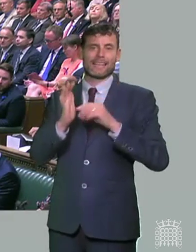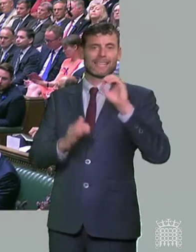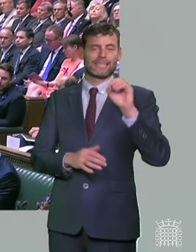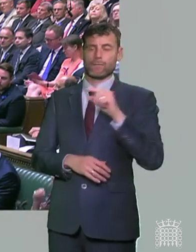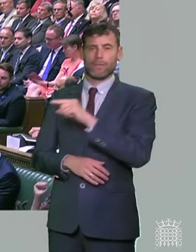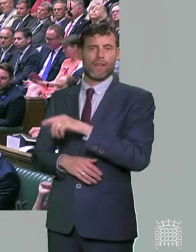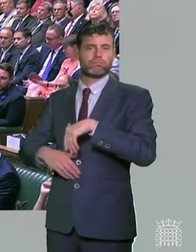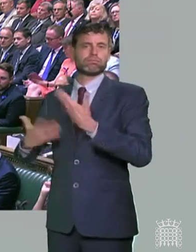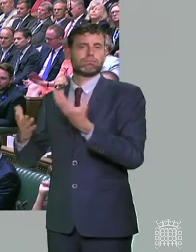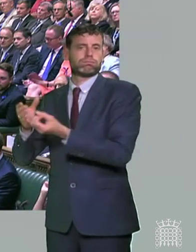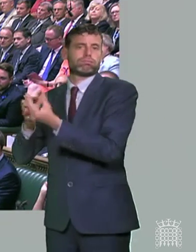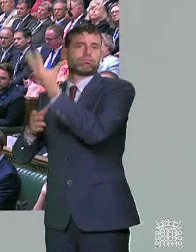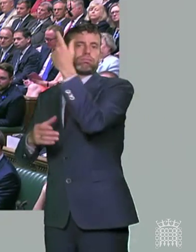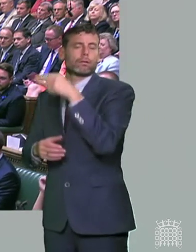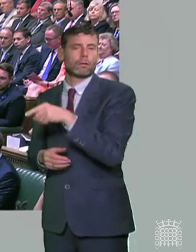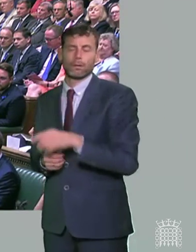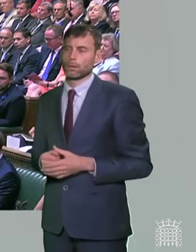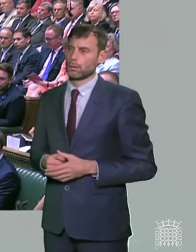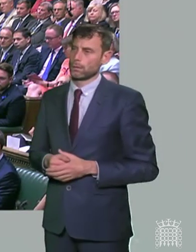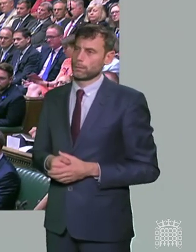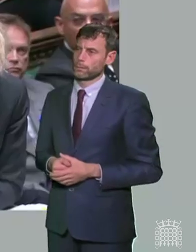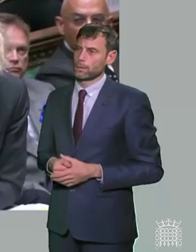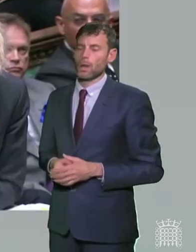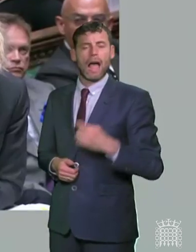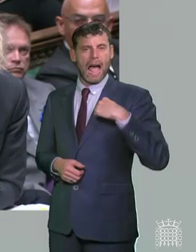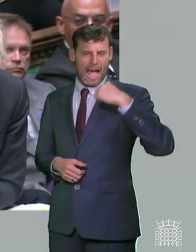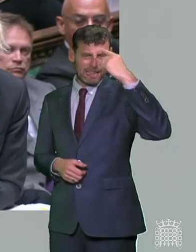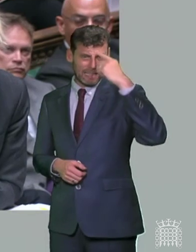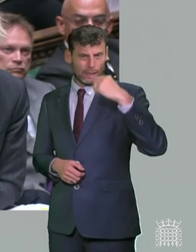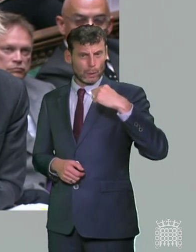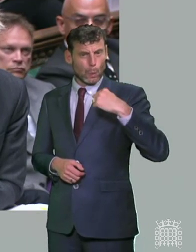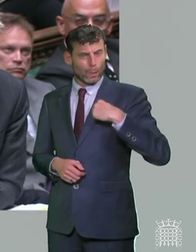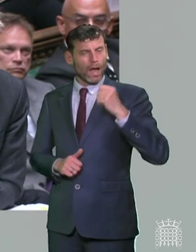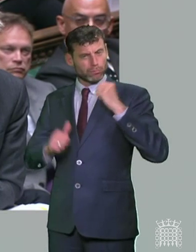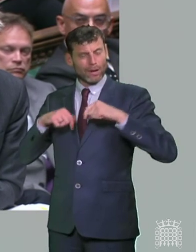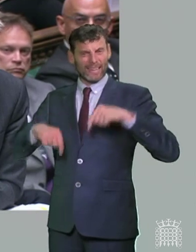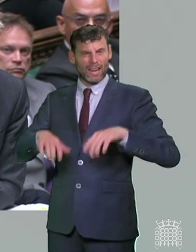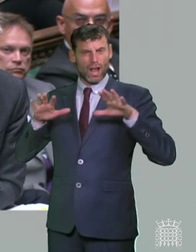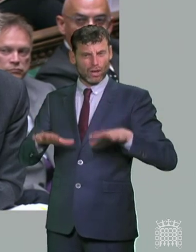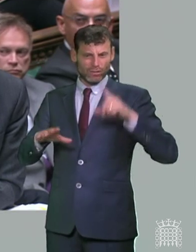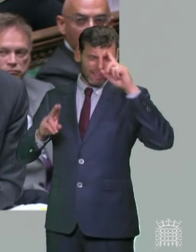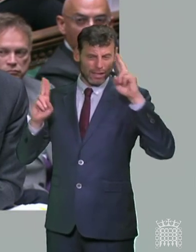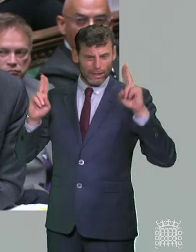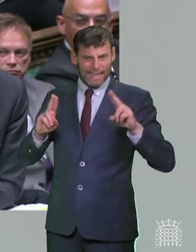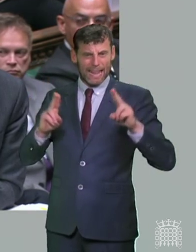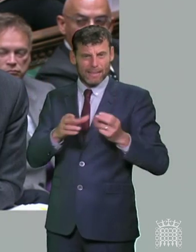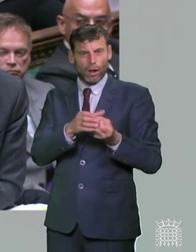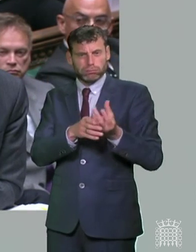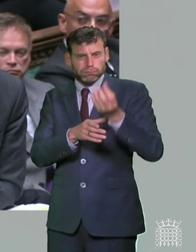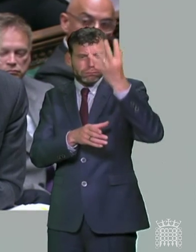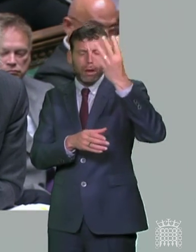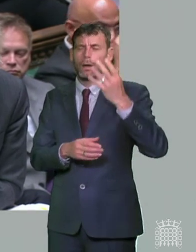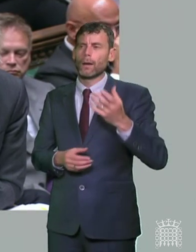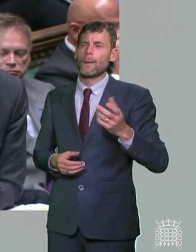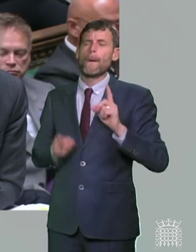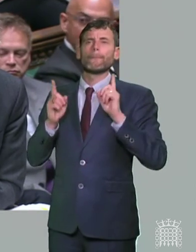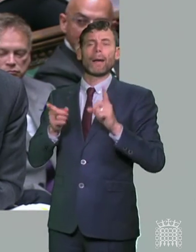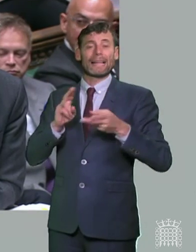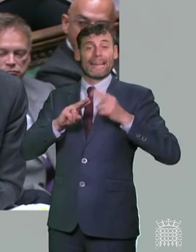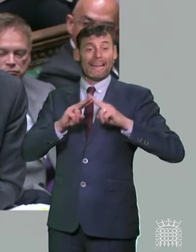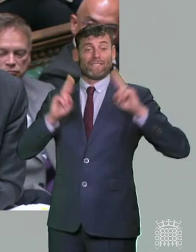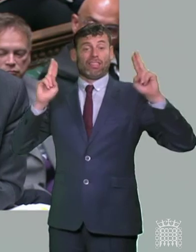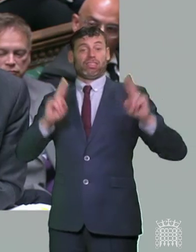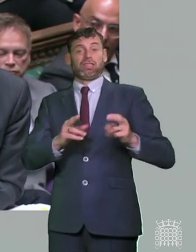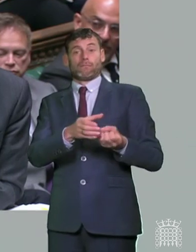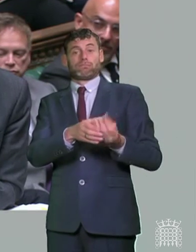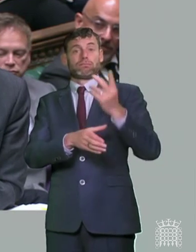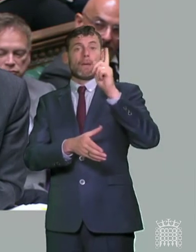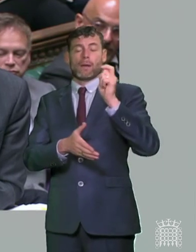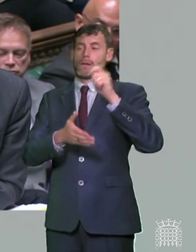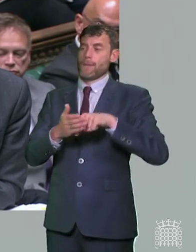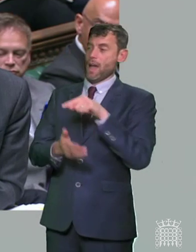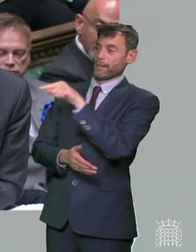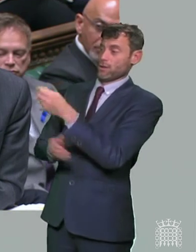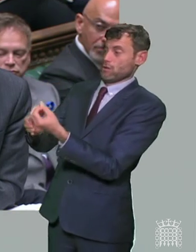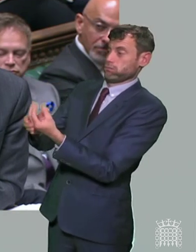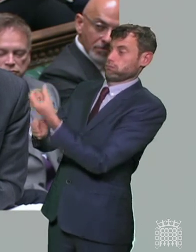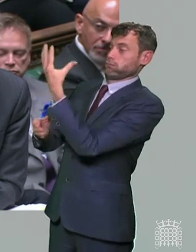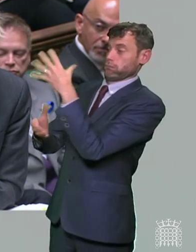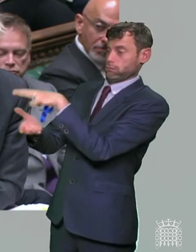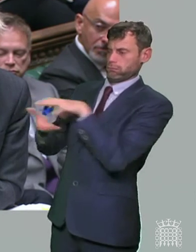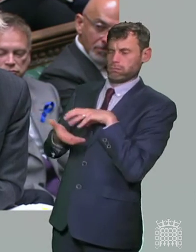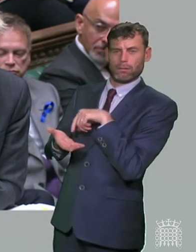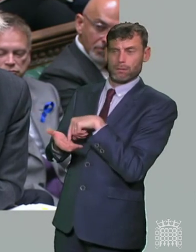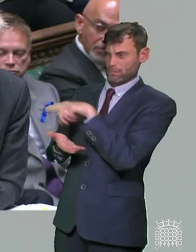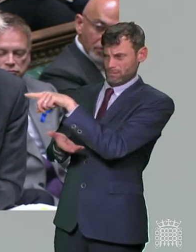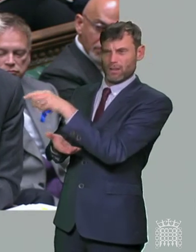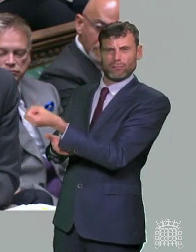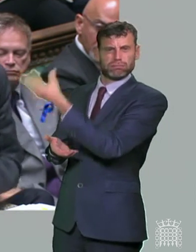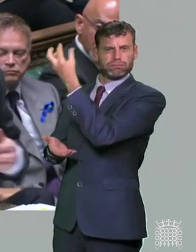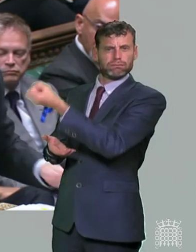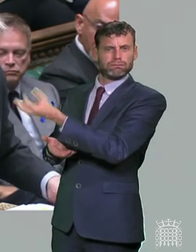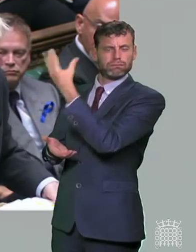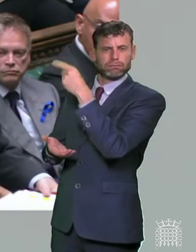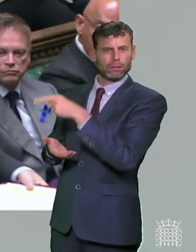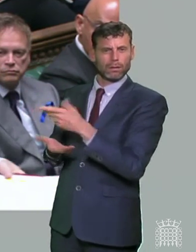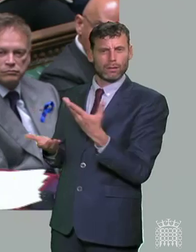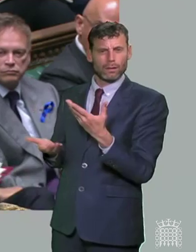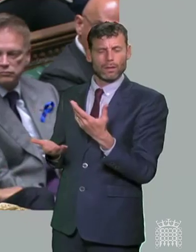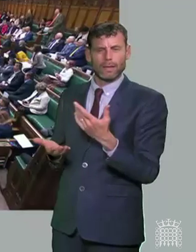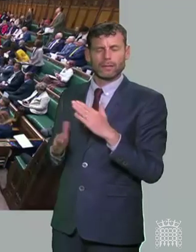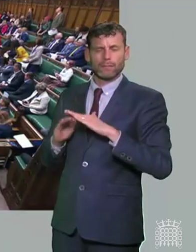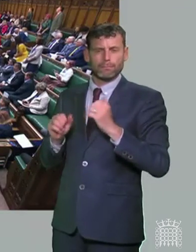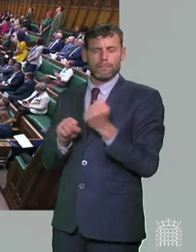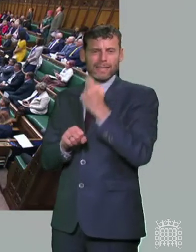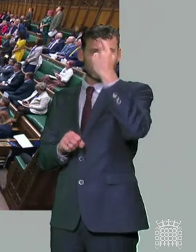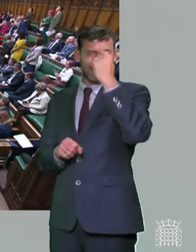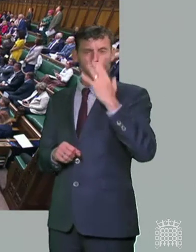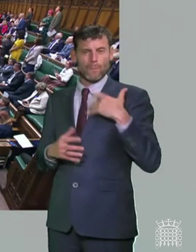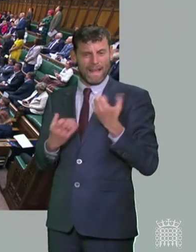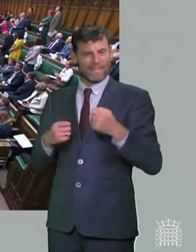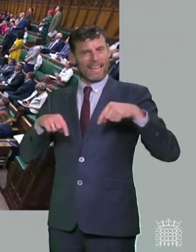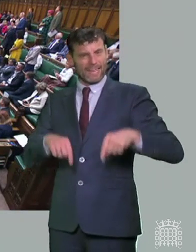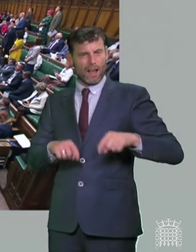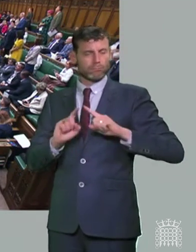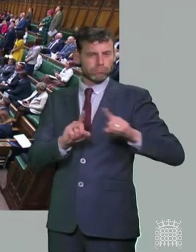We can all be proud of the way we have reduced CO2 emissions in this country, but plainly it makes no sense to be importing coal, particularly for metallurgical purposes, when we have our own domestic resources.